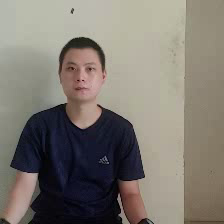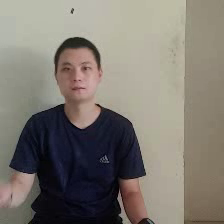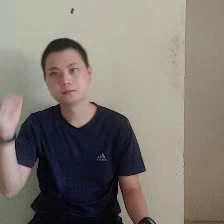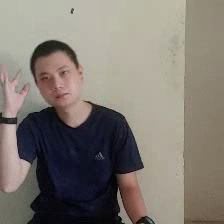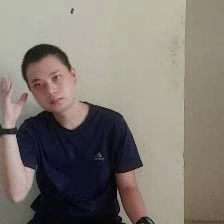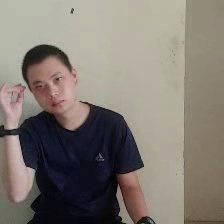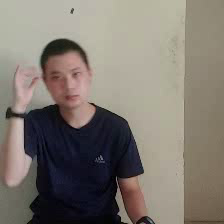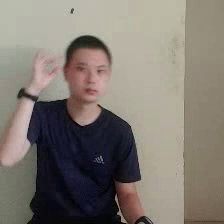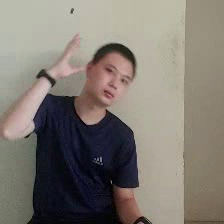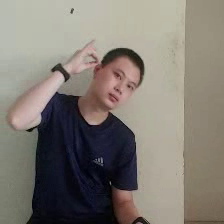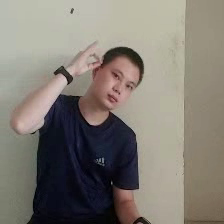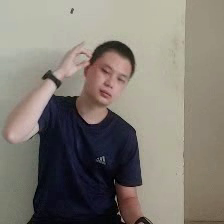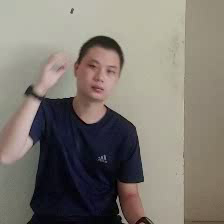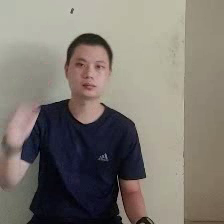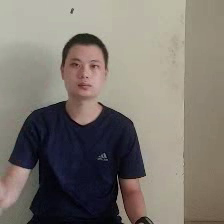Băn khoăn